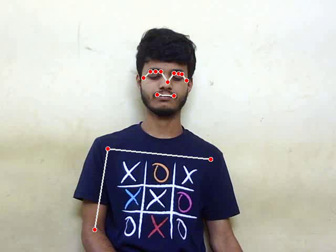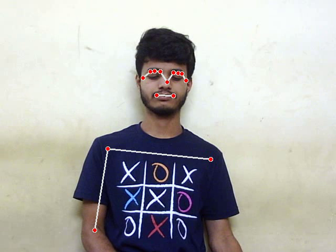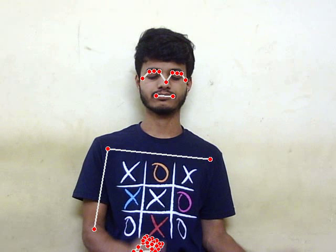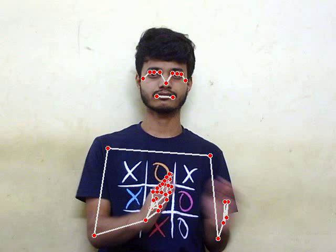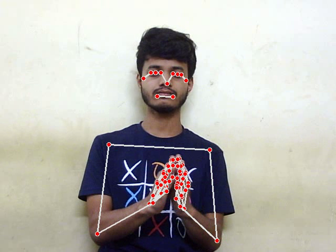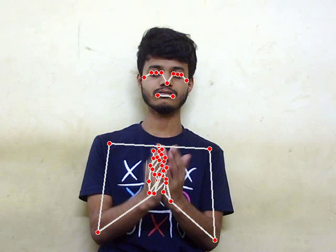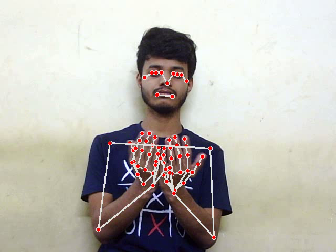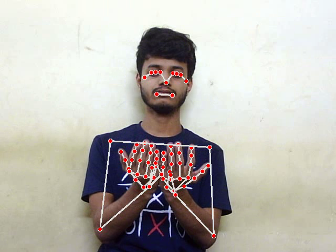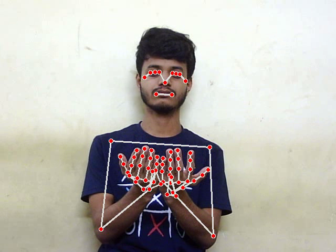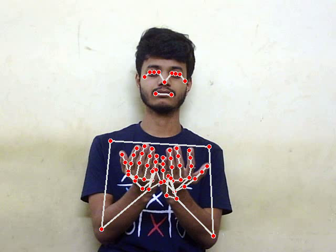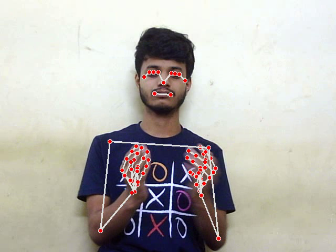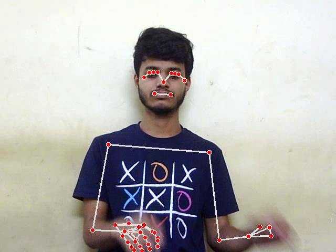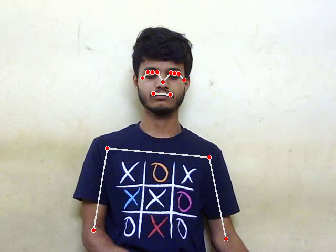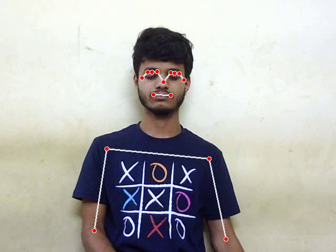book